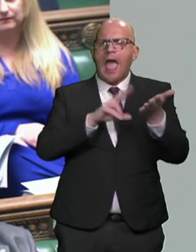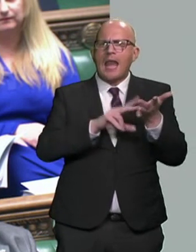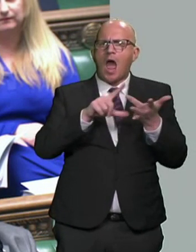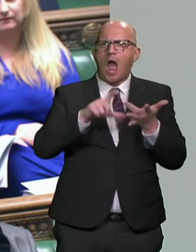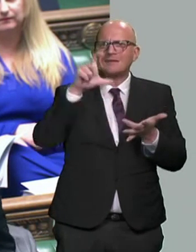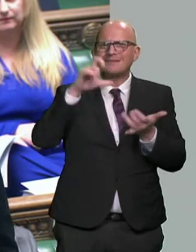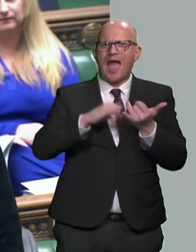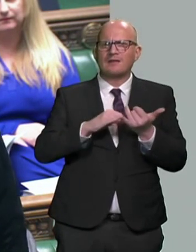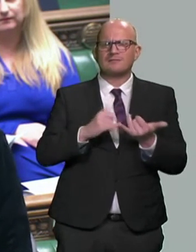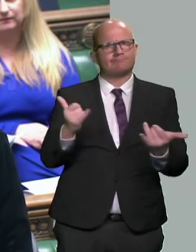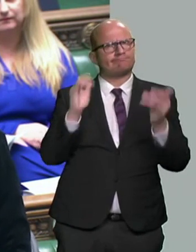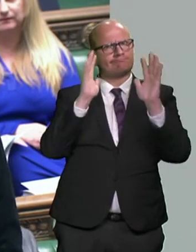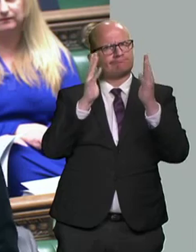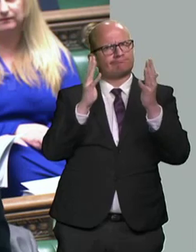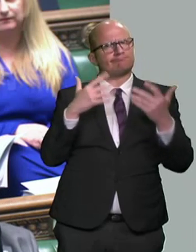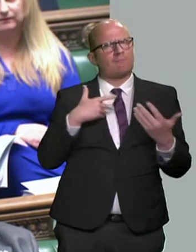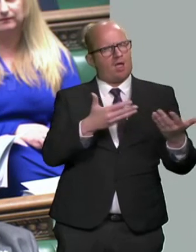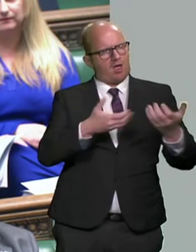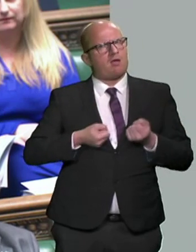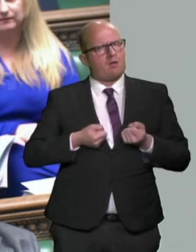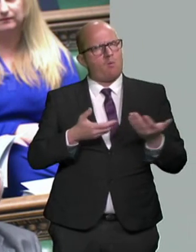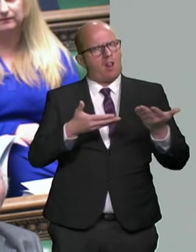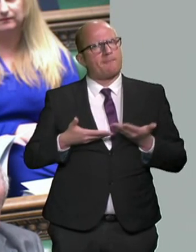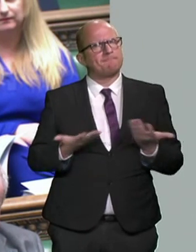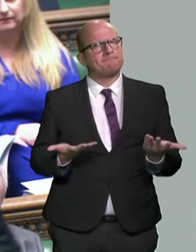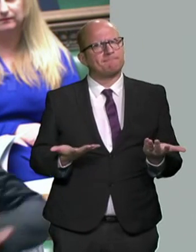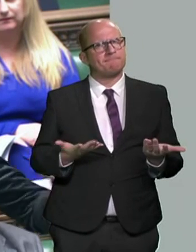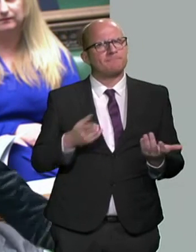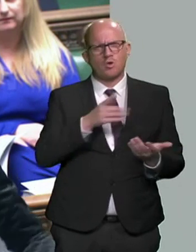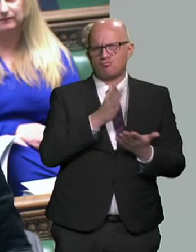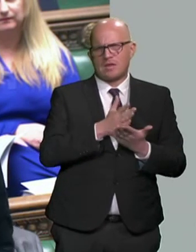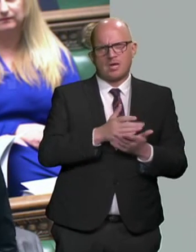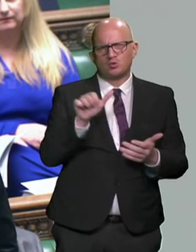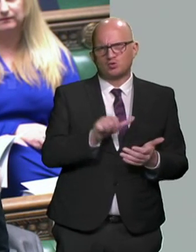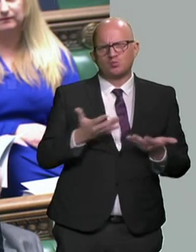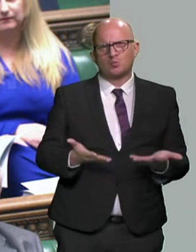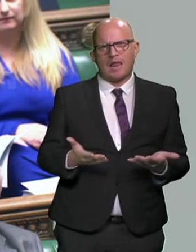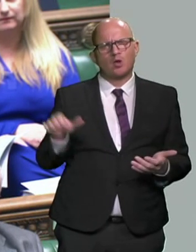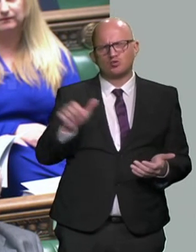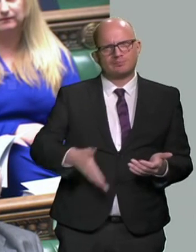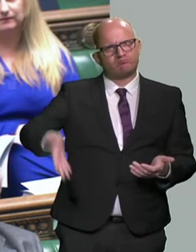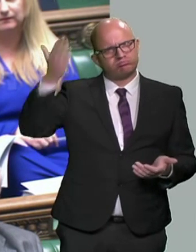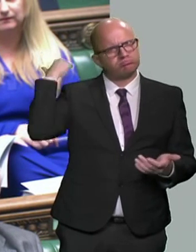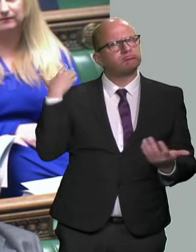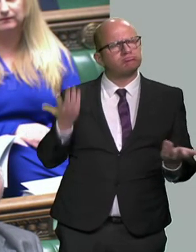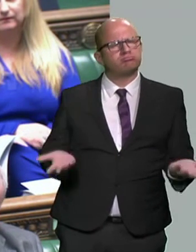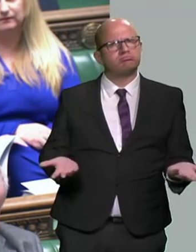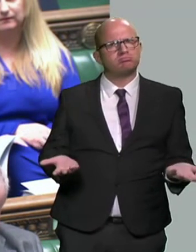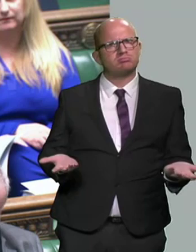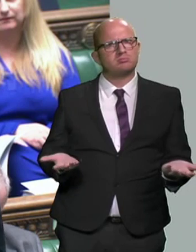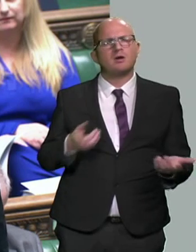We have been calling for it for years. It is not something that the Chancellor should have brought today; it is something he should have brought to the House a long time ago.